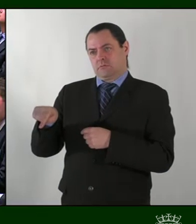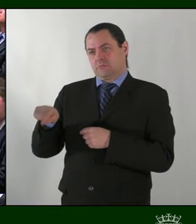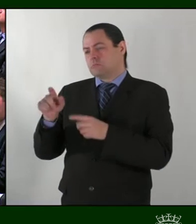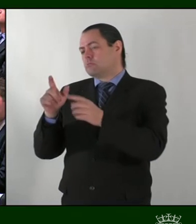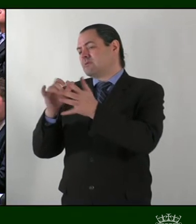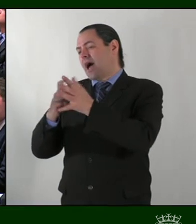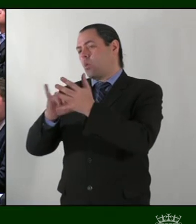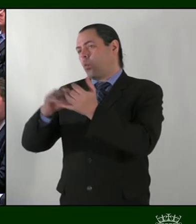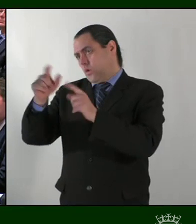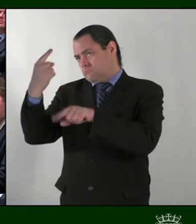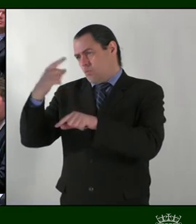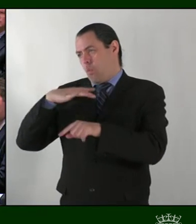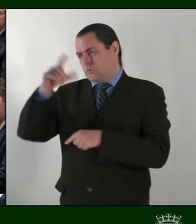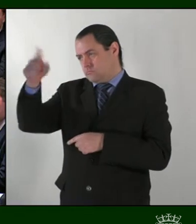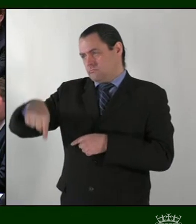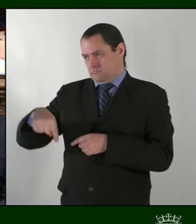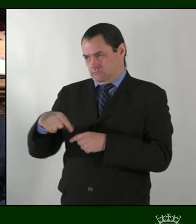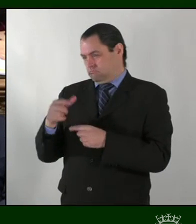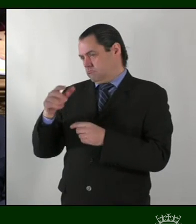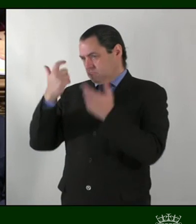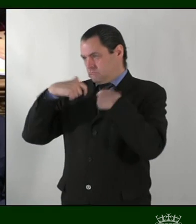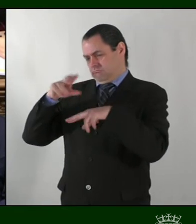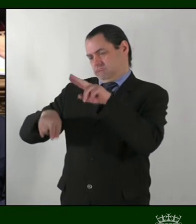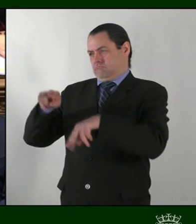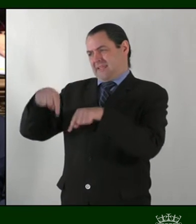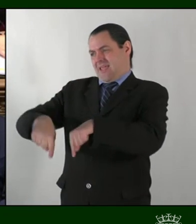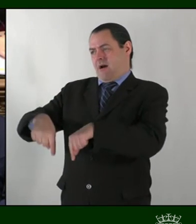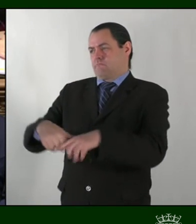We continue to seek the extradition of Anne Sacoolas to face justice in this